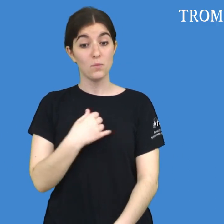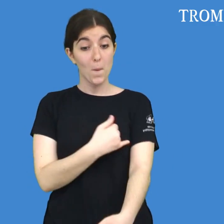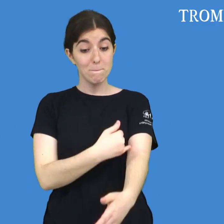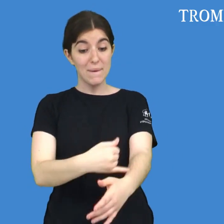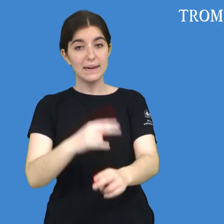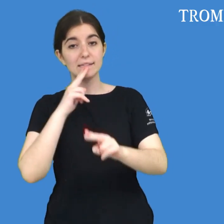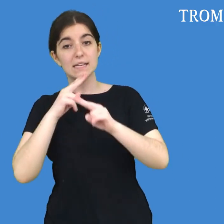vena